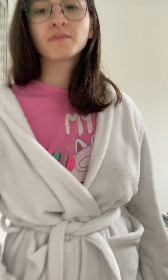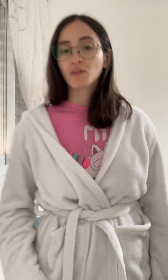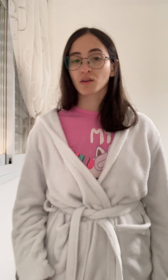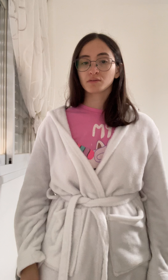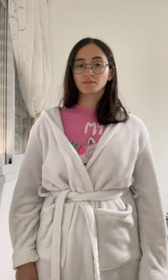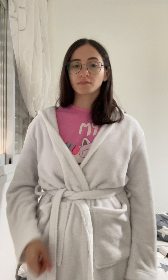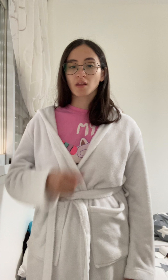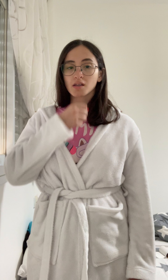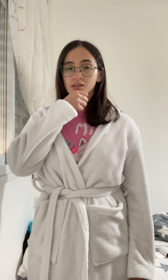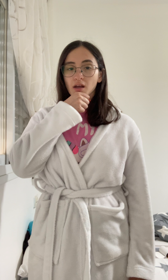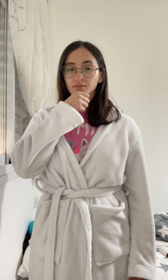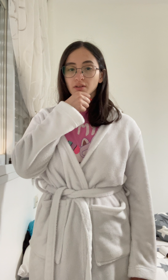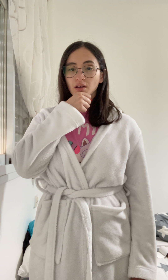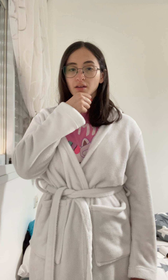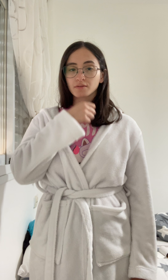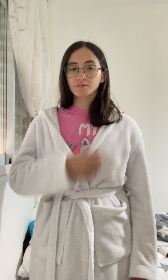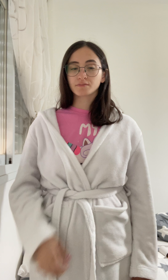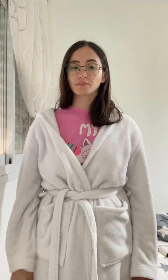סבתא